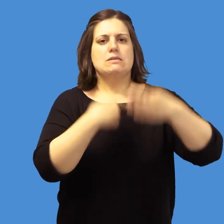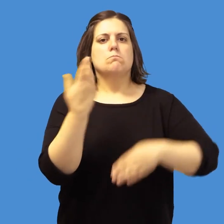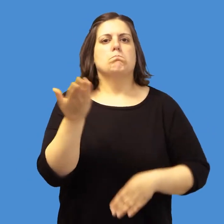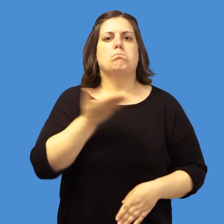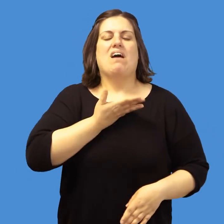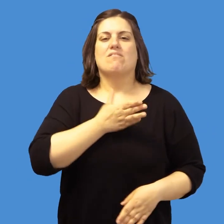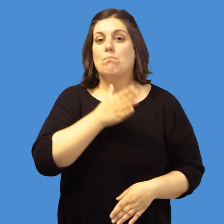afectar